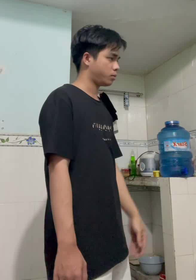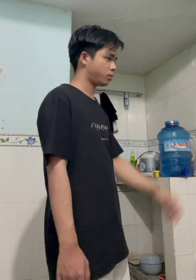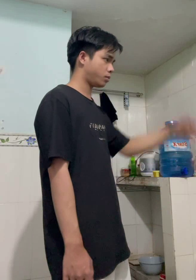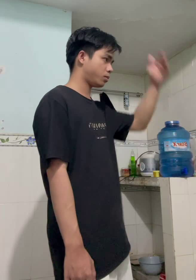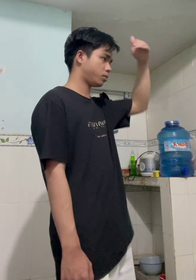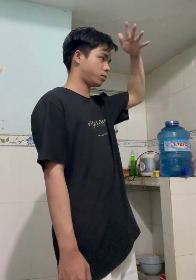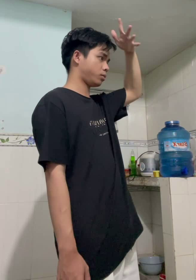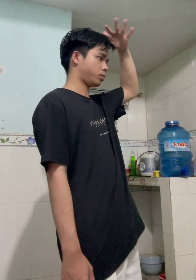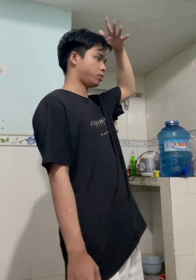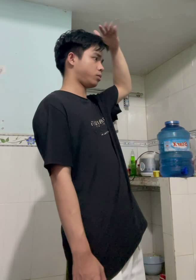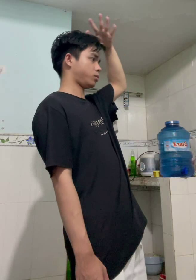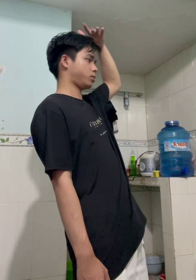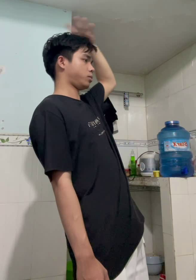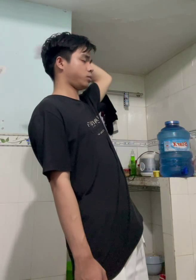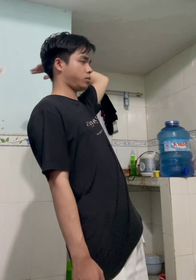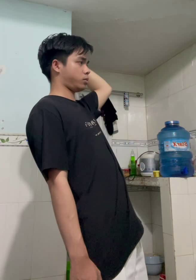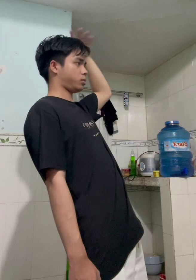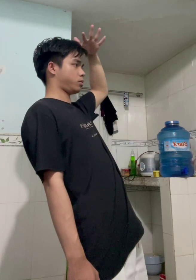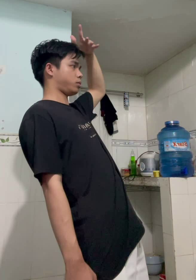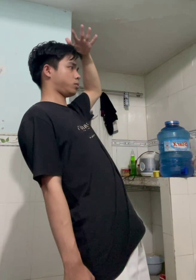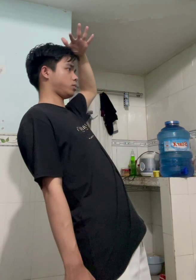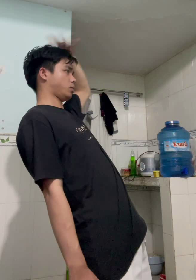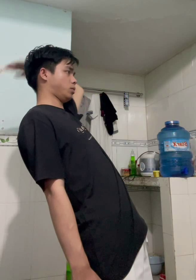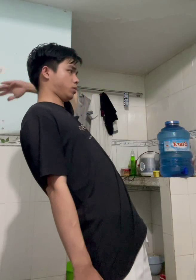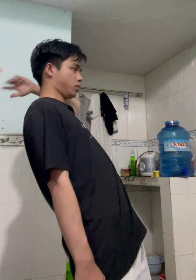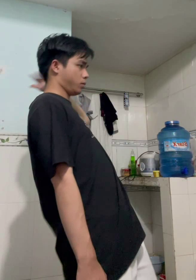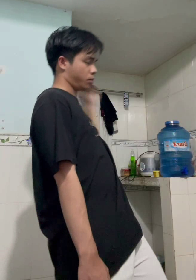vo ly